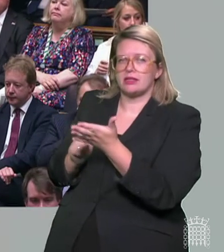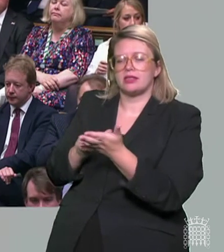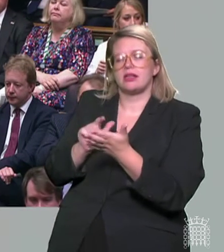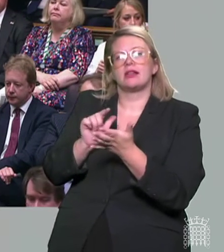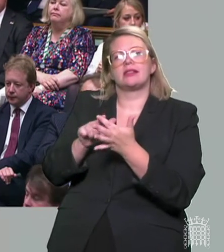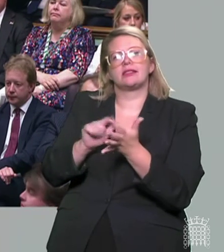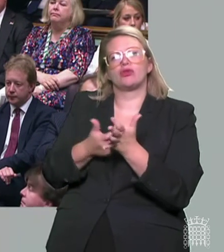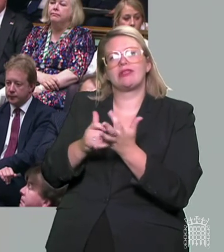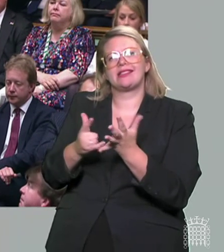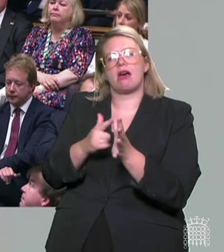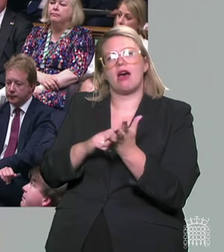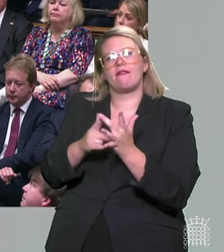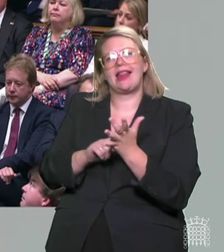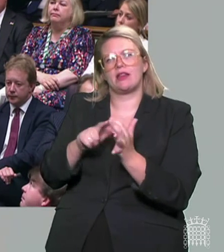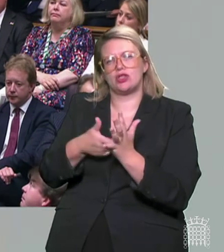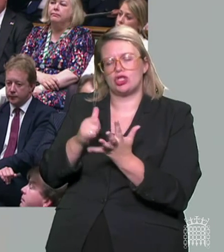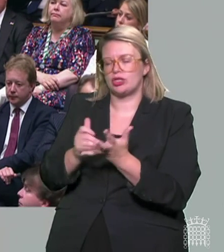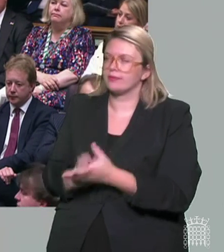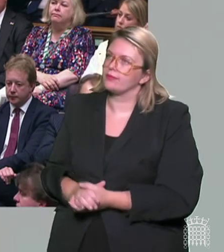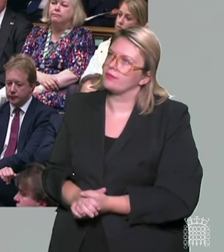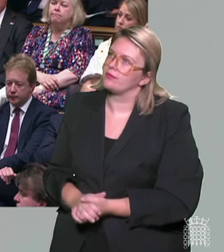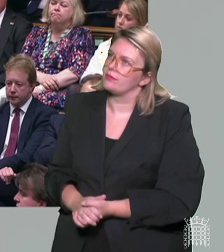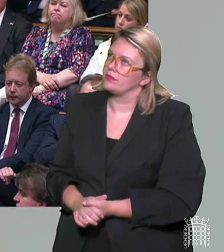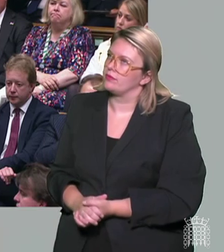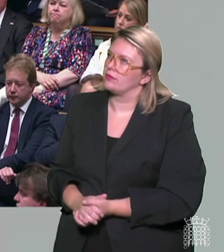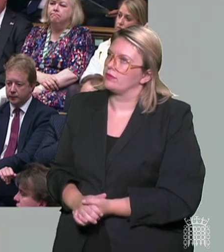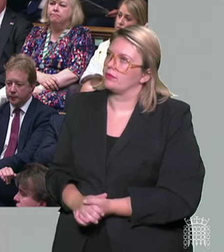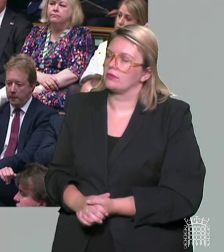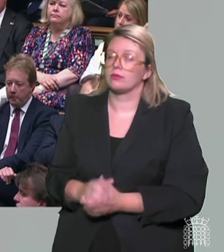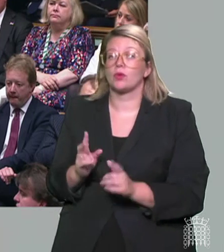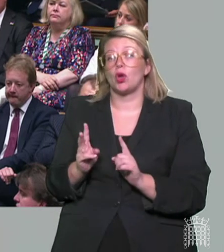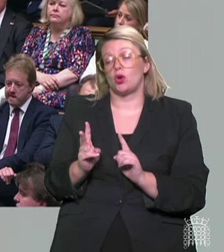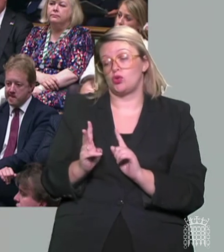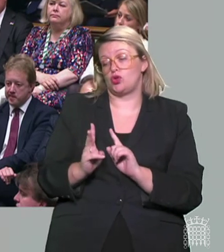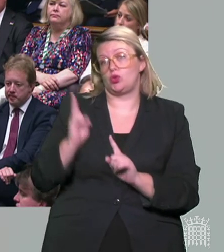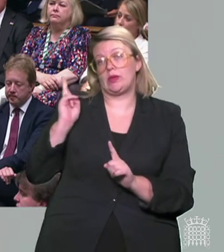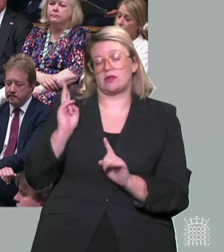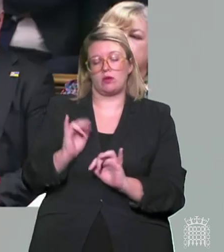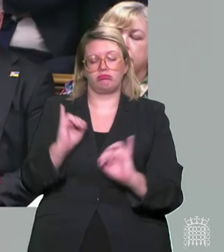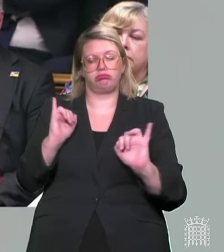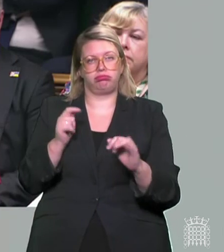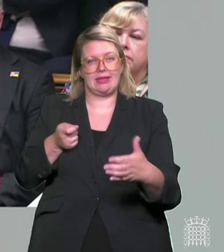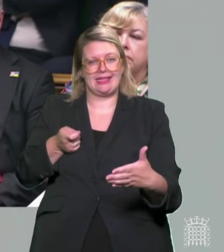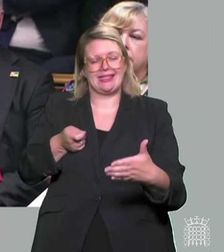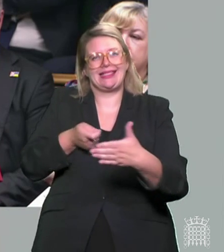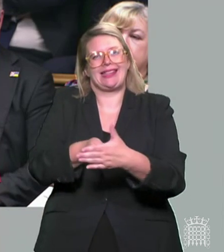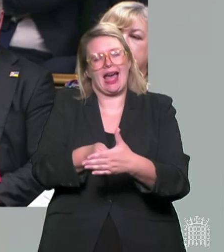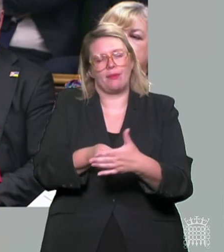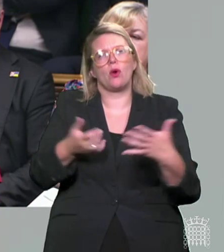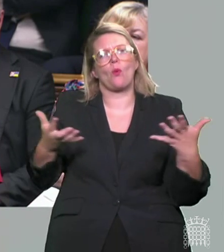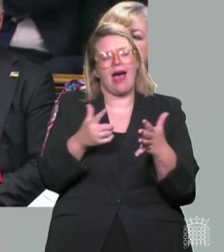13. Just over a fortnight ago, two horrific fatal stabbings took place on a quiet street in East Barnet.